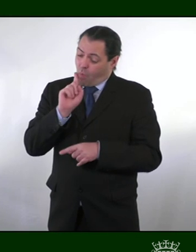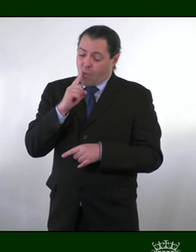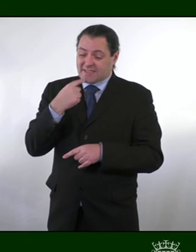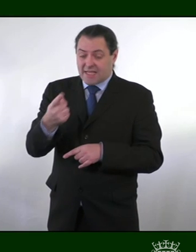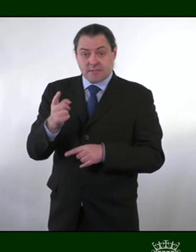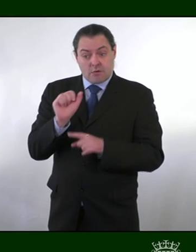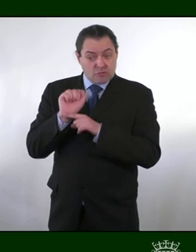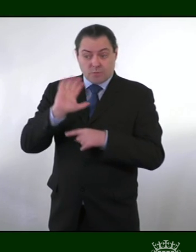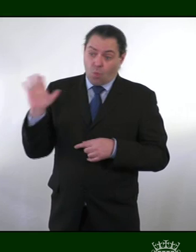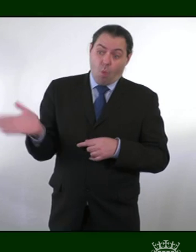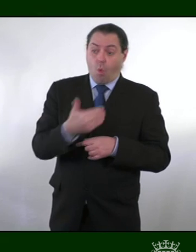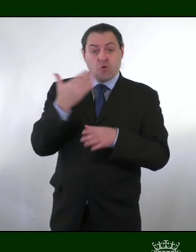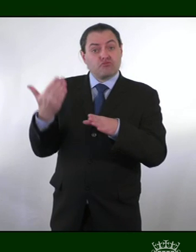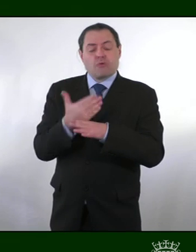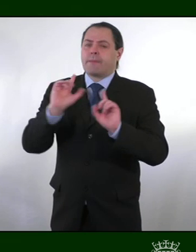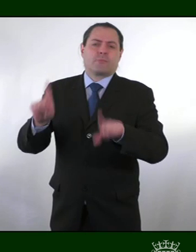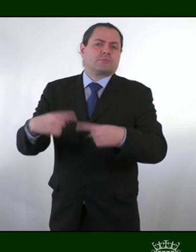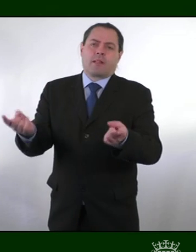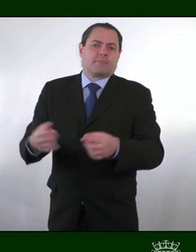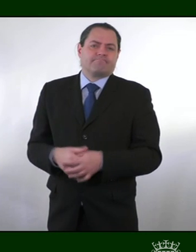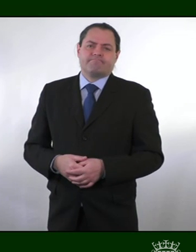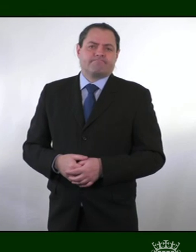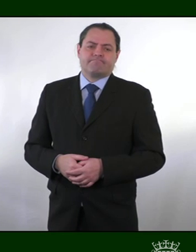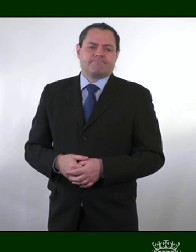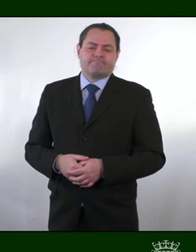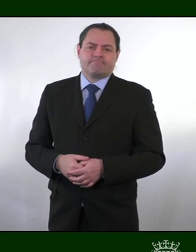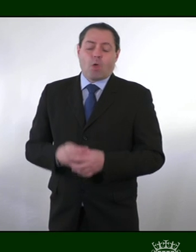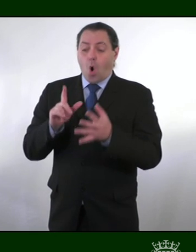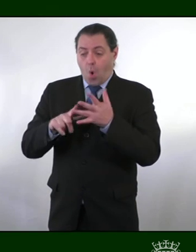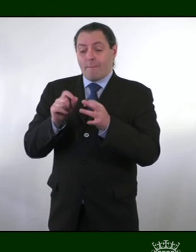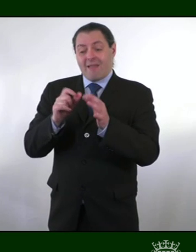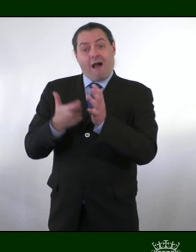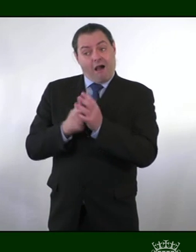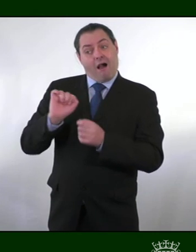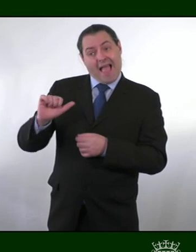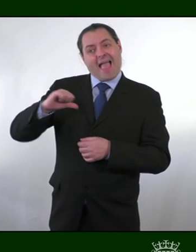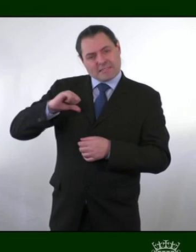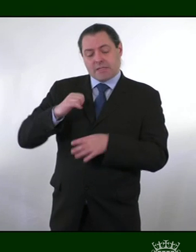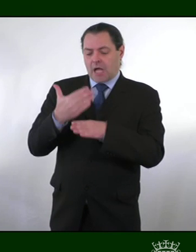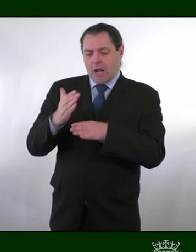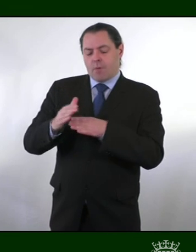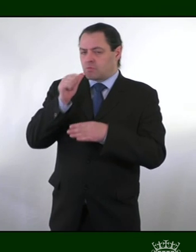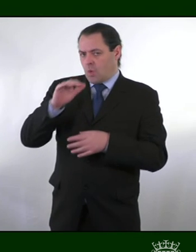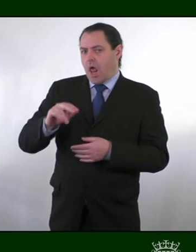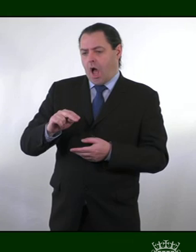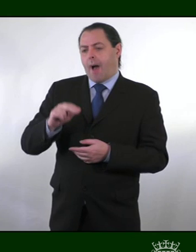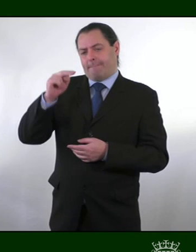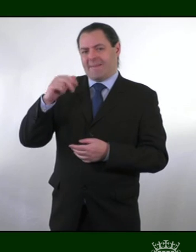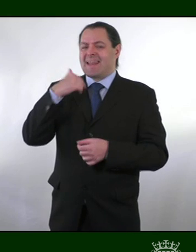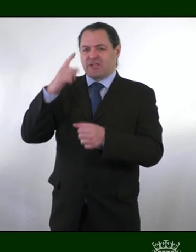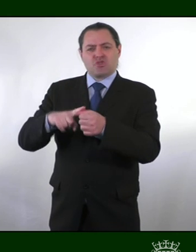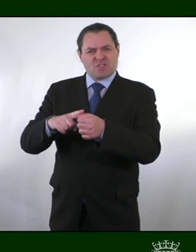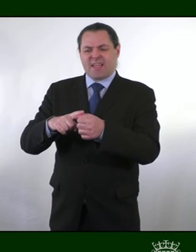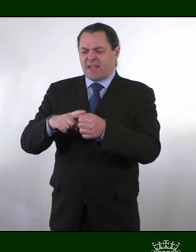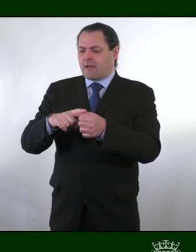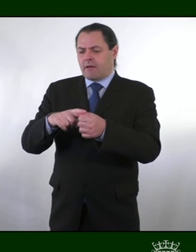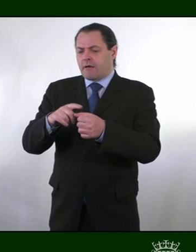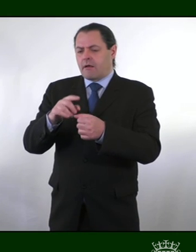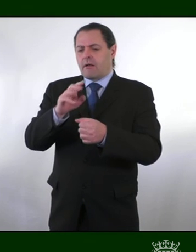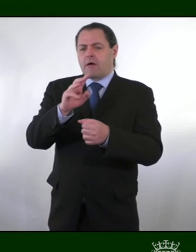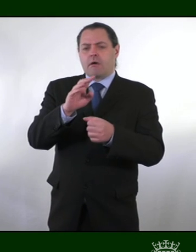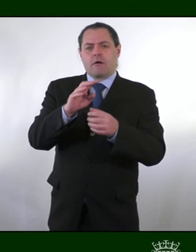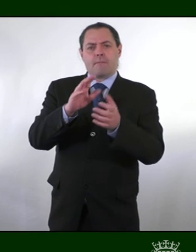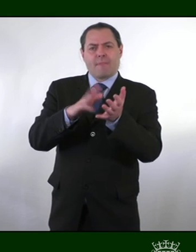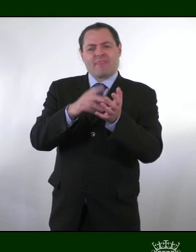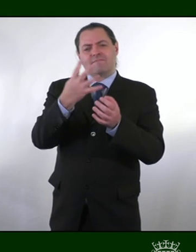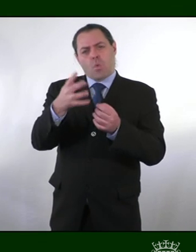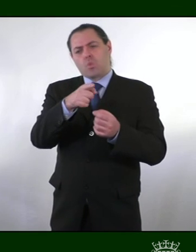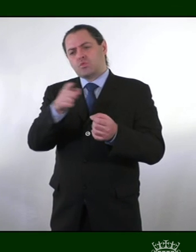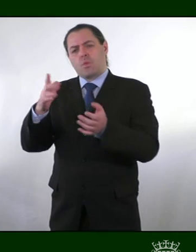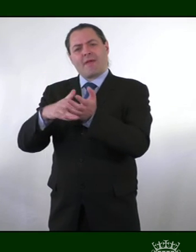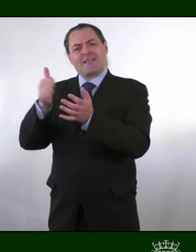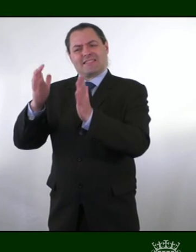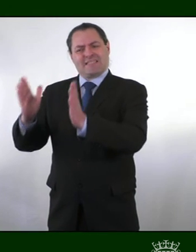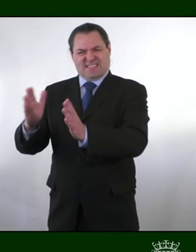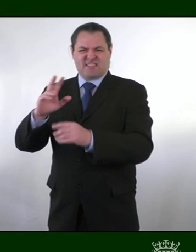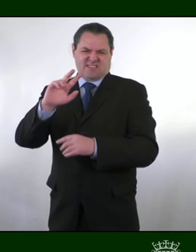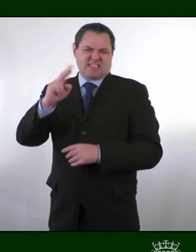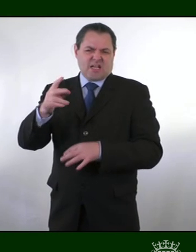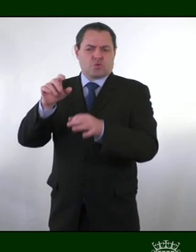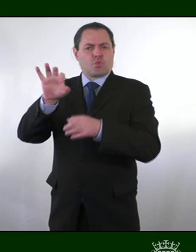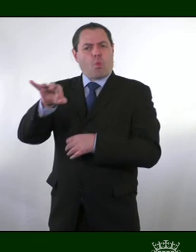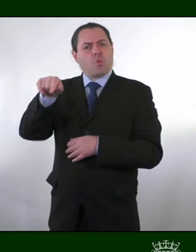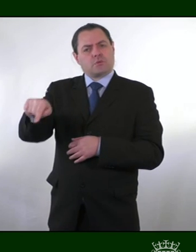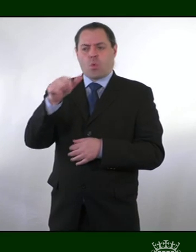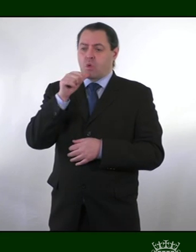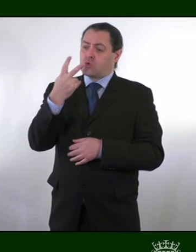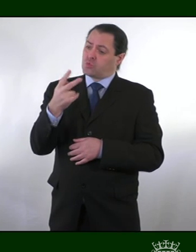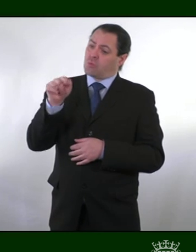Despite the extraordinary support we have provided, the OBR expects unemployment to rise to a peak, in the second quarter of next year, of 7.5%— 2.6 million people.